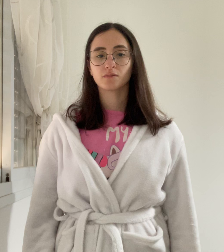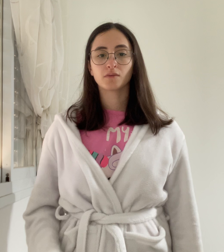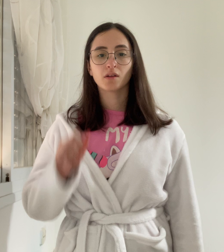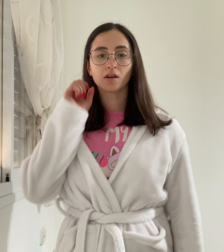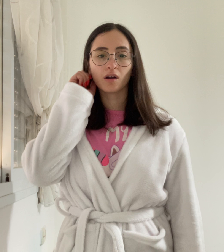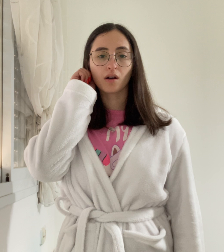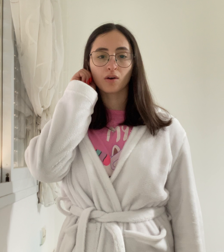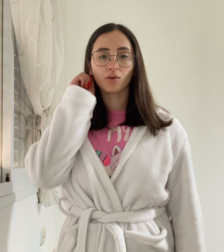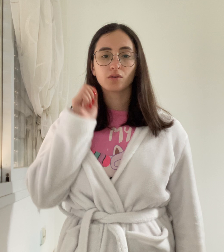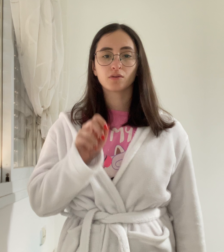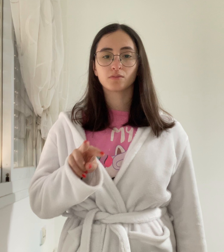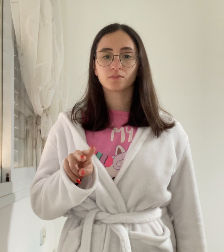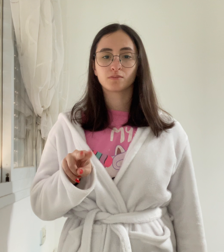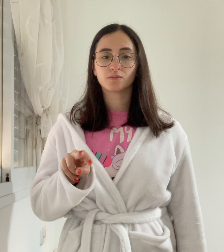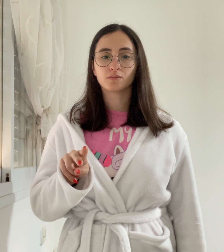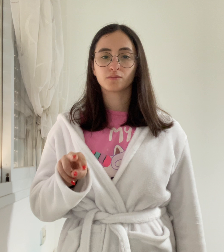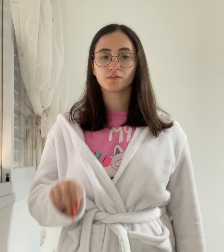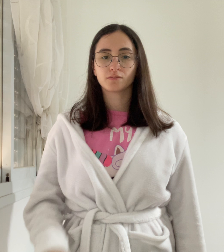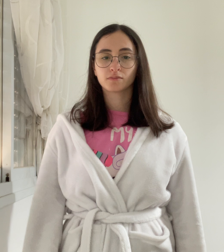אחות